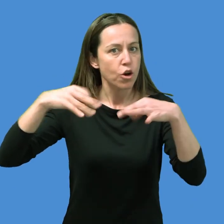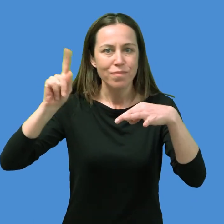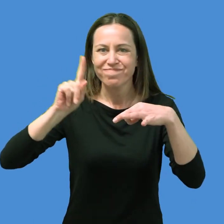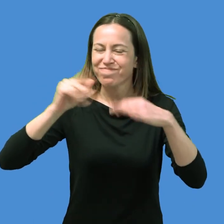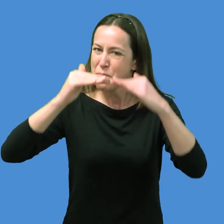no